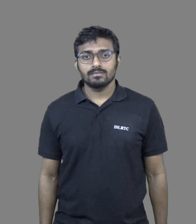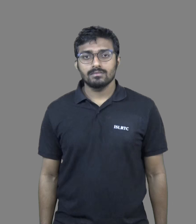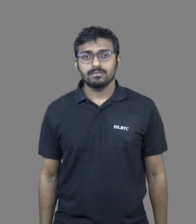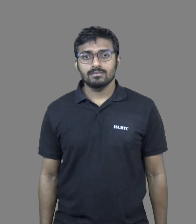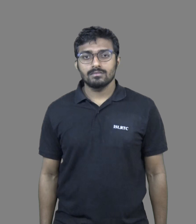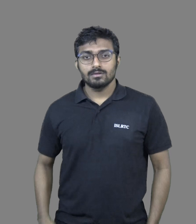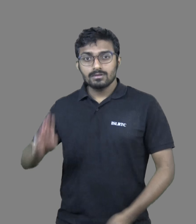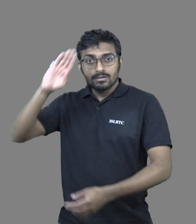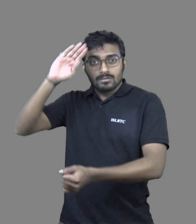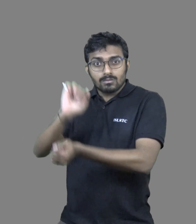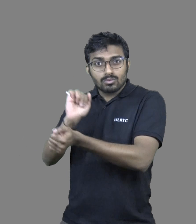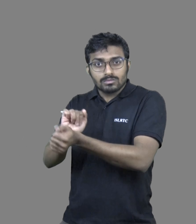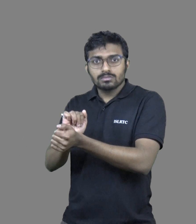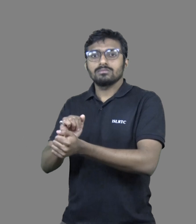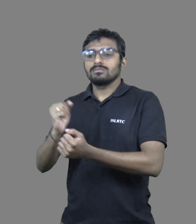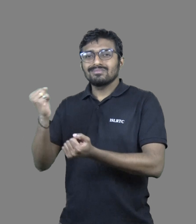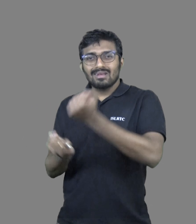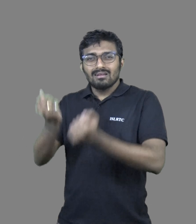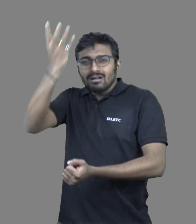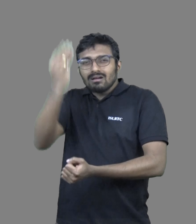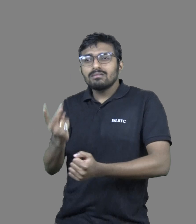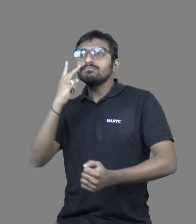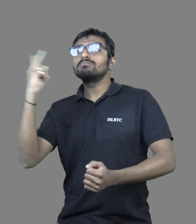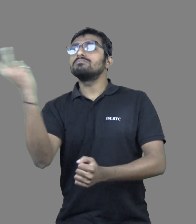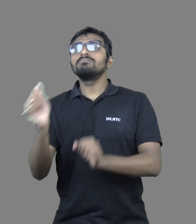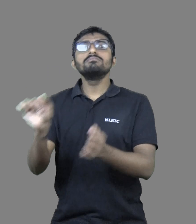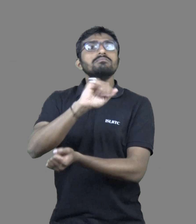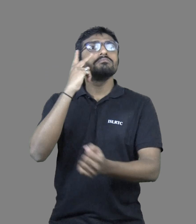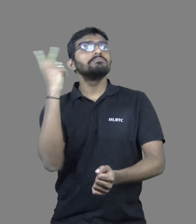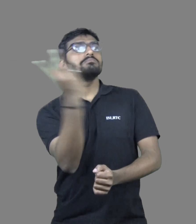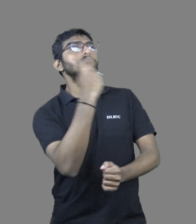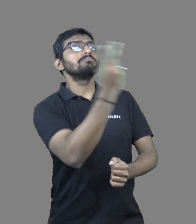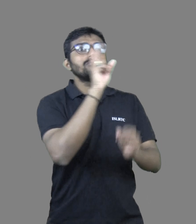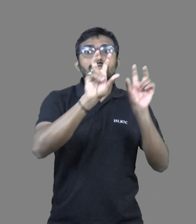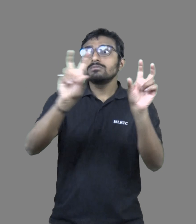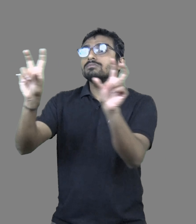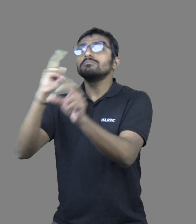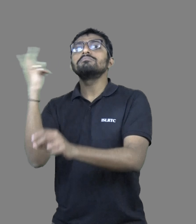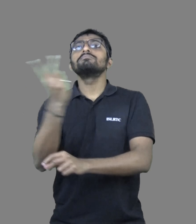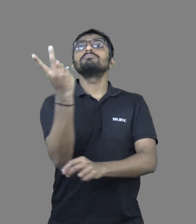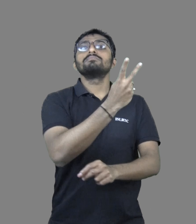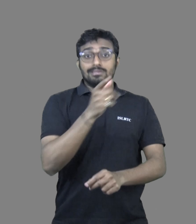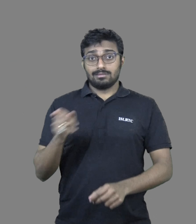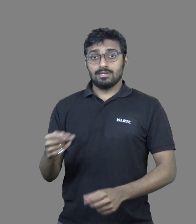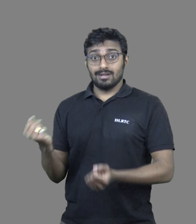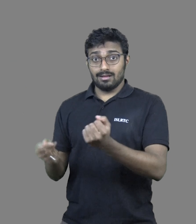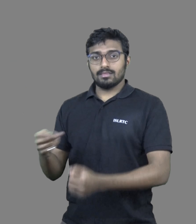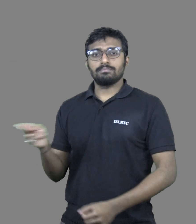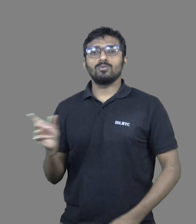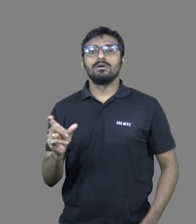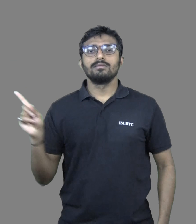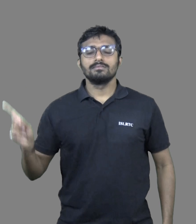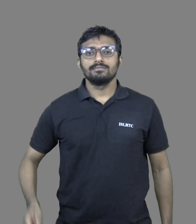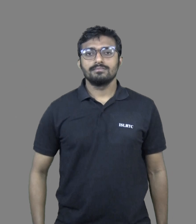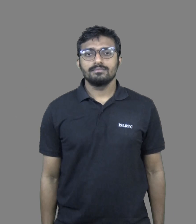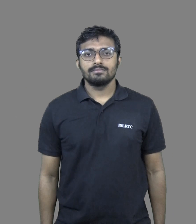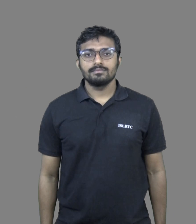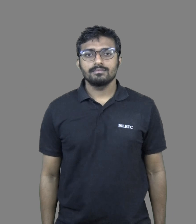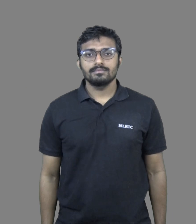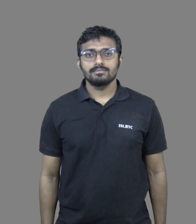Patrol Car or Police Car or Cop Car